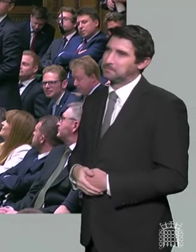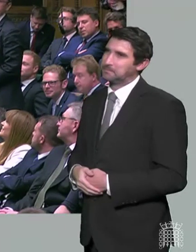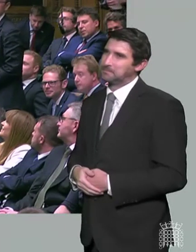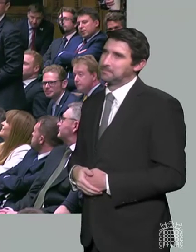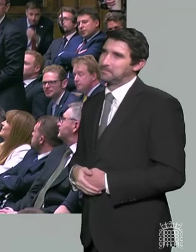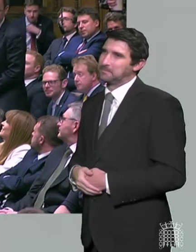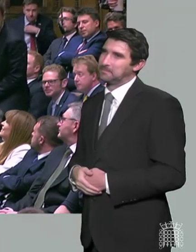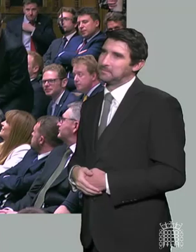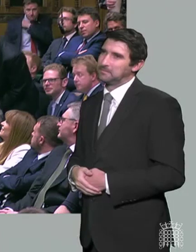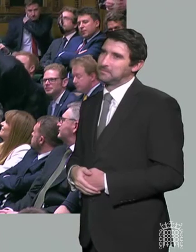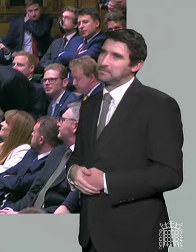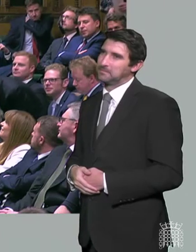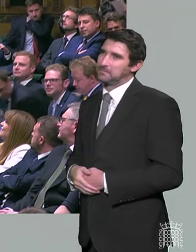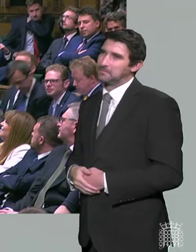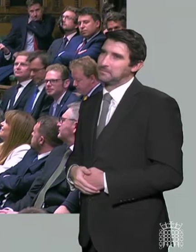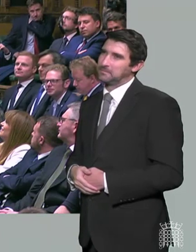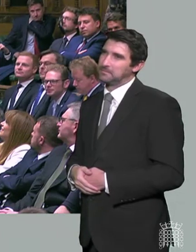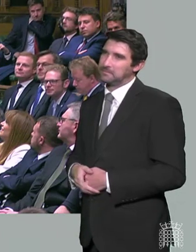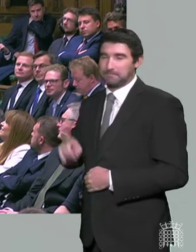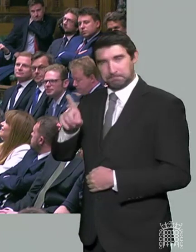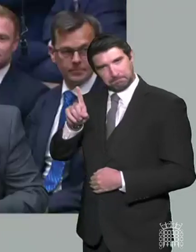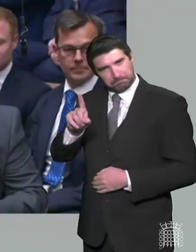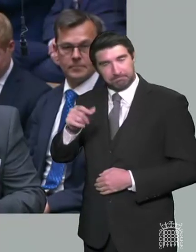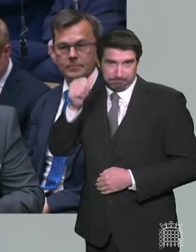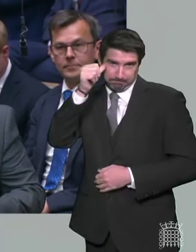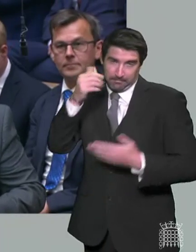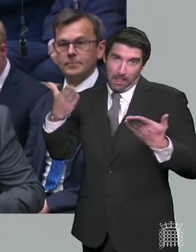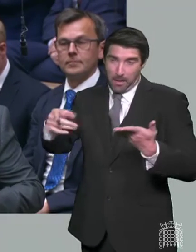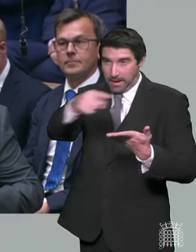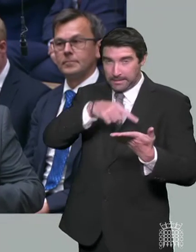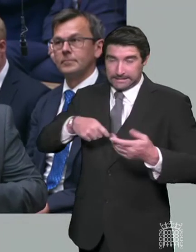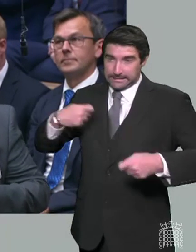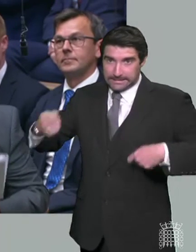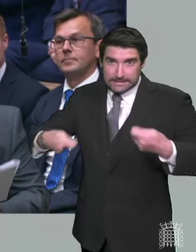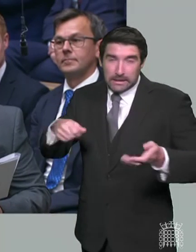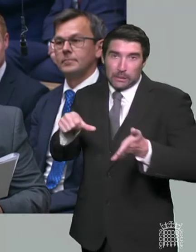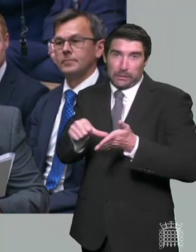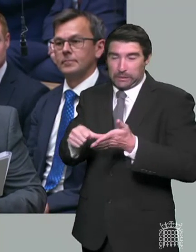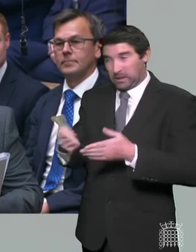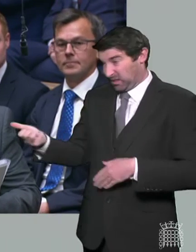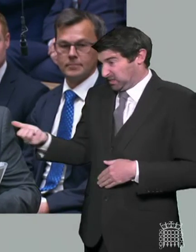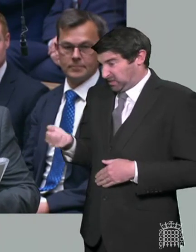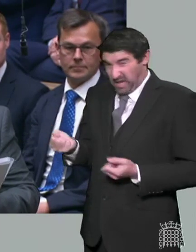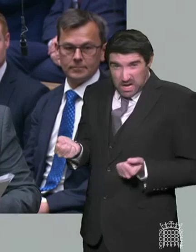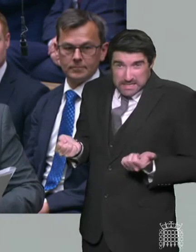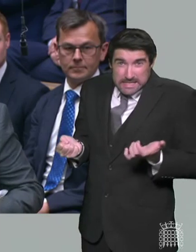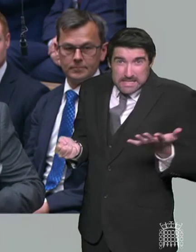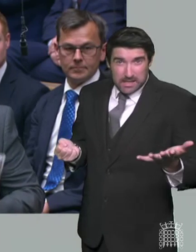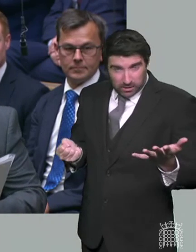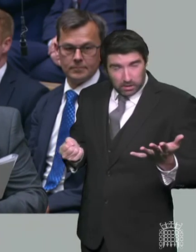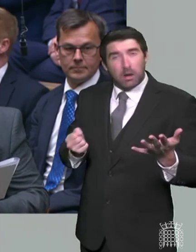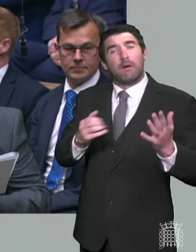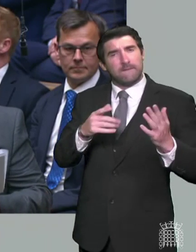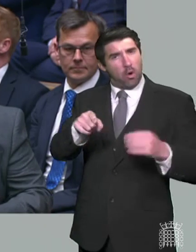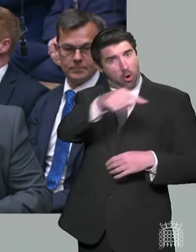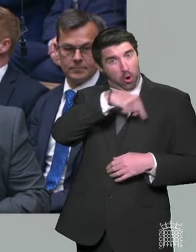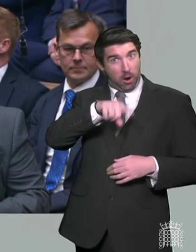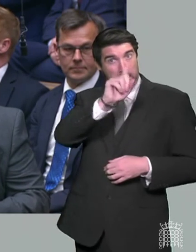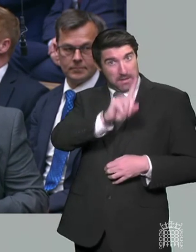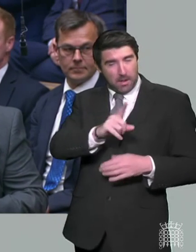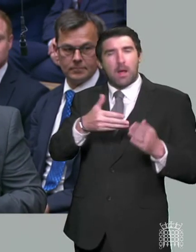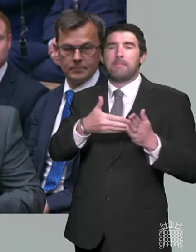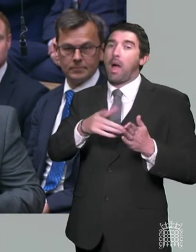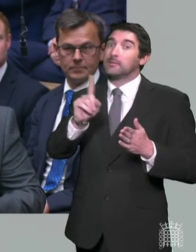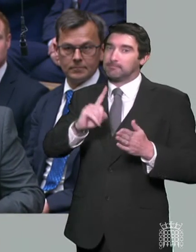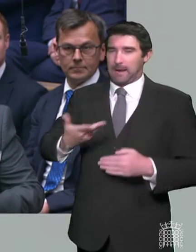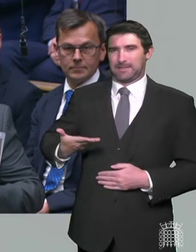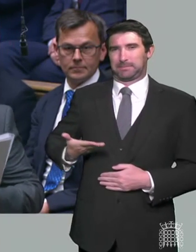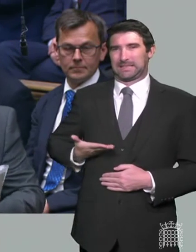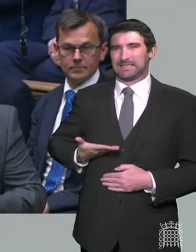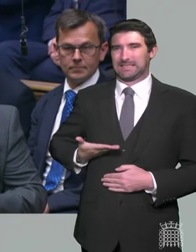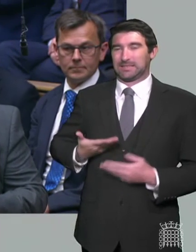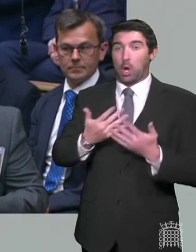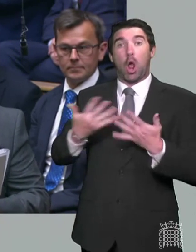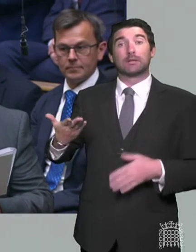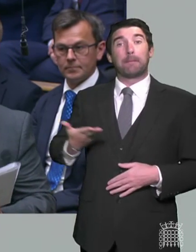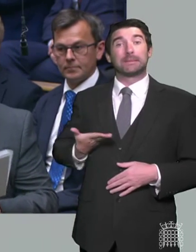Government support for households is greatly appreciated, but high energy costs are causing massive problems for businesses, particularly in energy-intensive manufacturing.